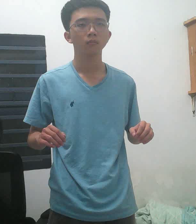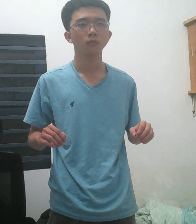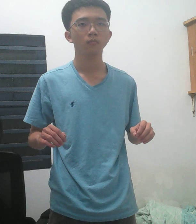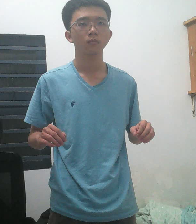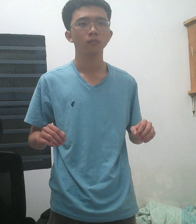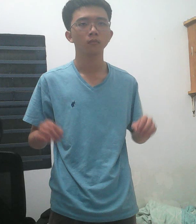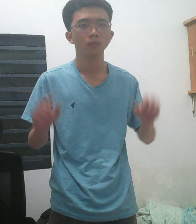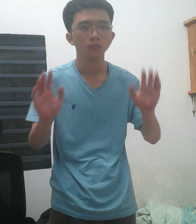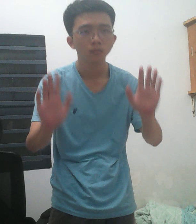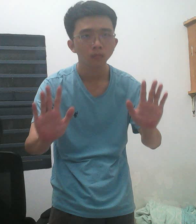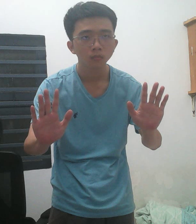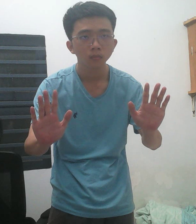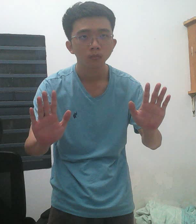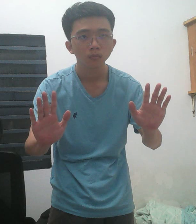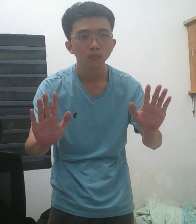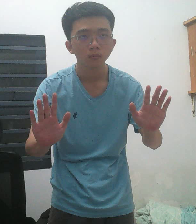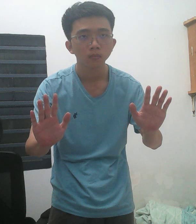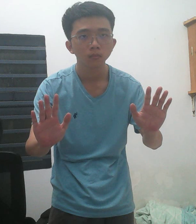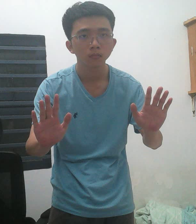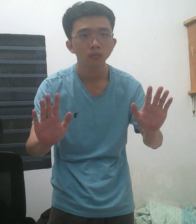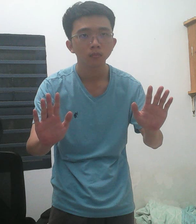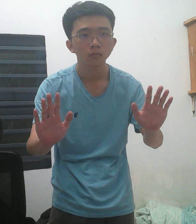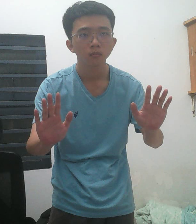dung lai